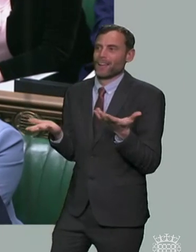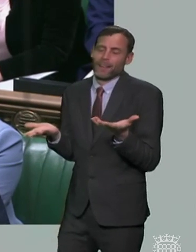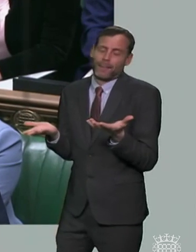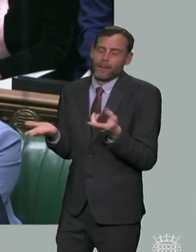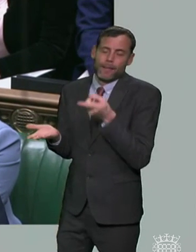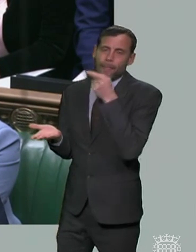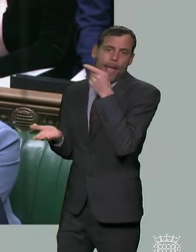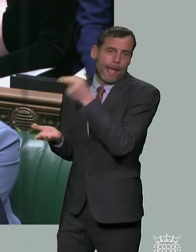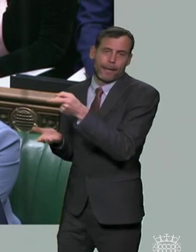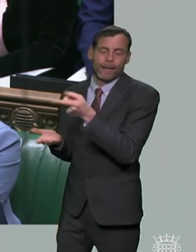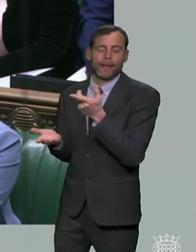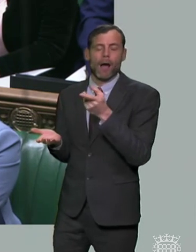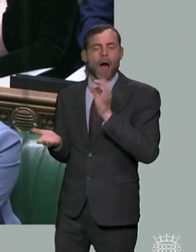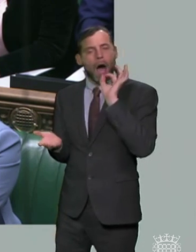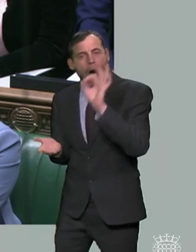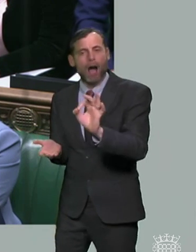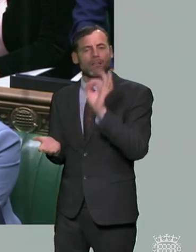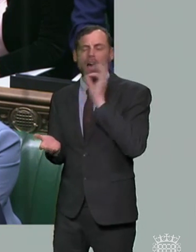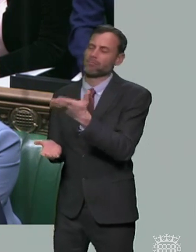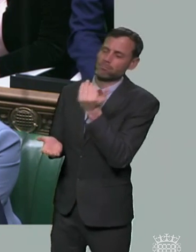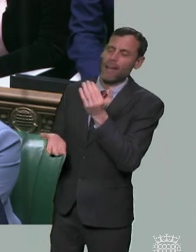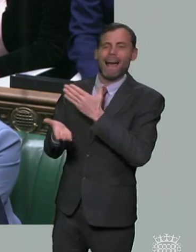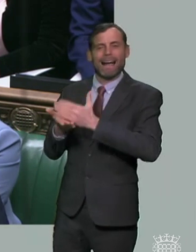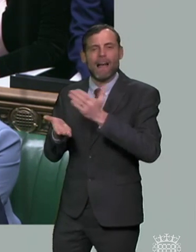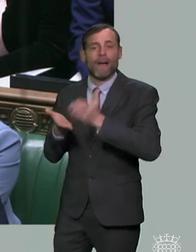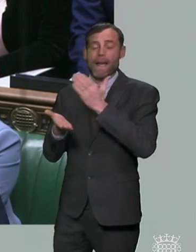He asks for further clarification.